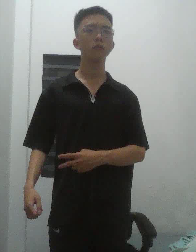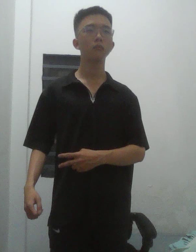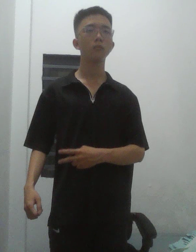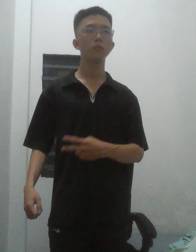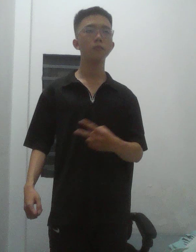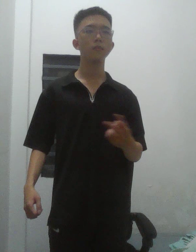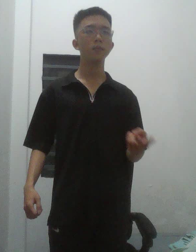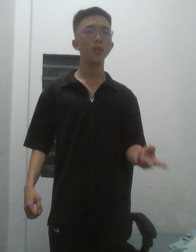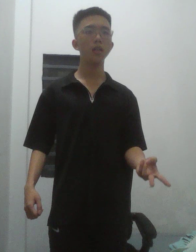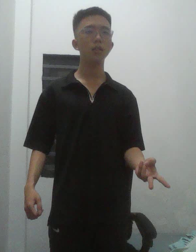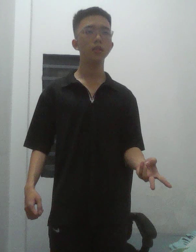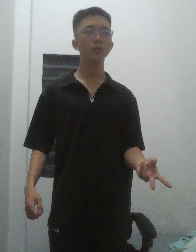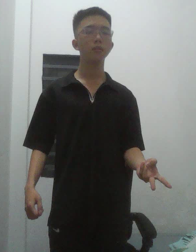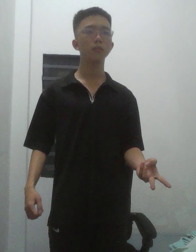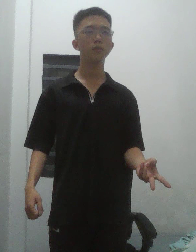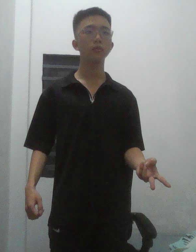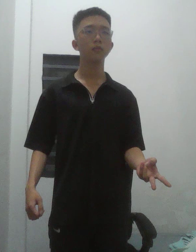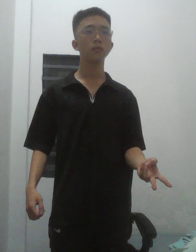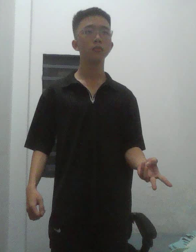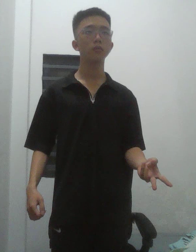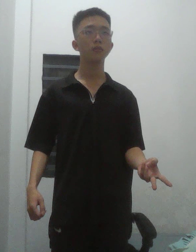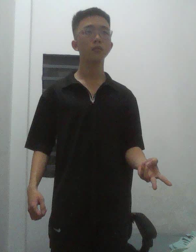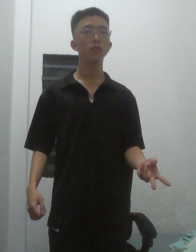it